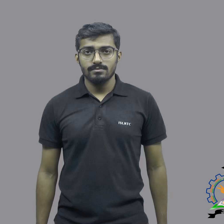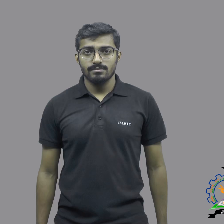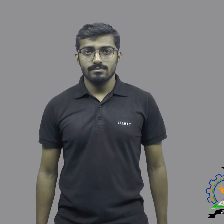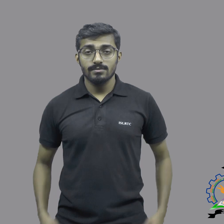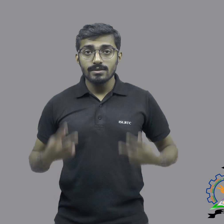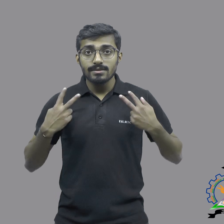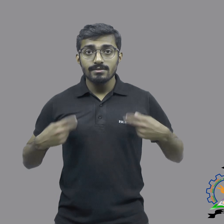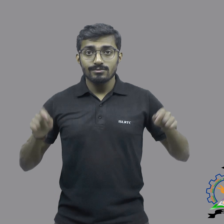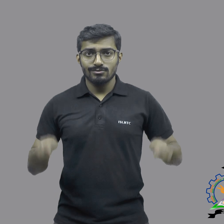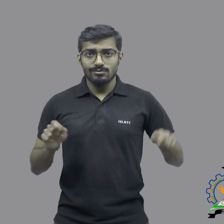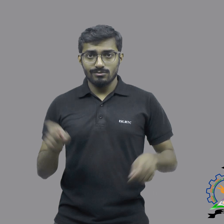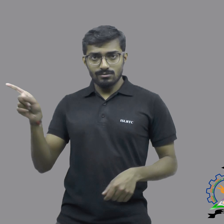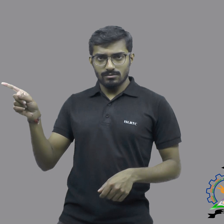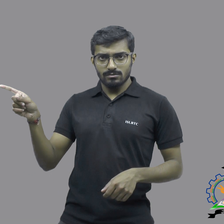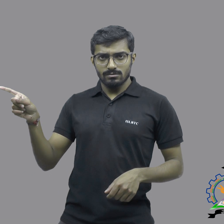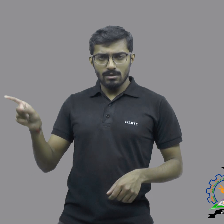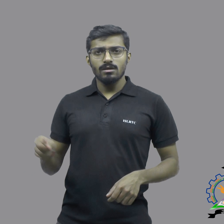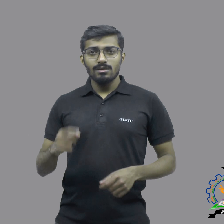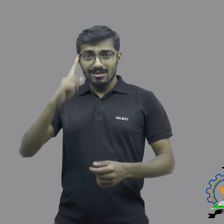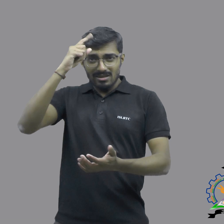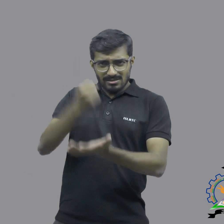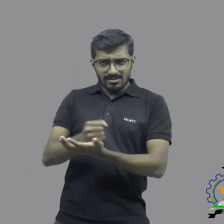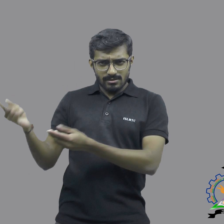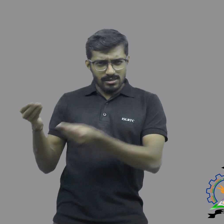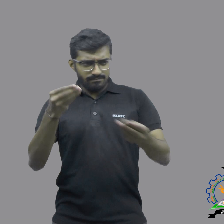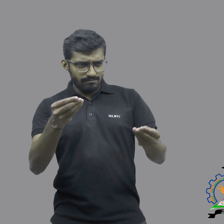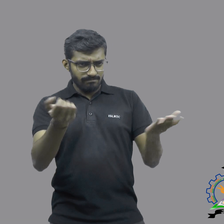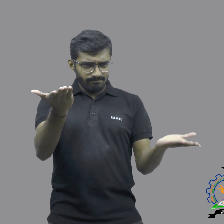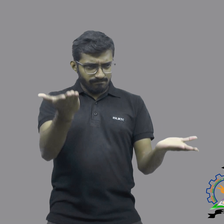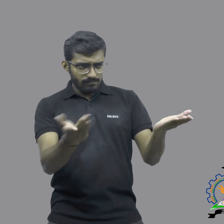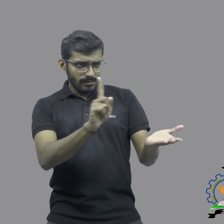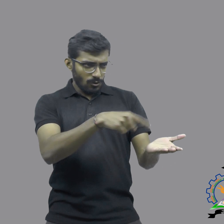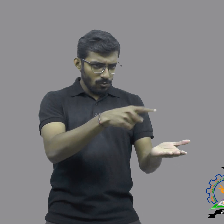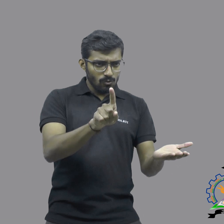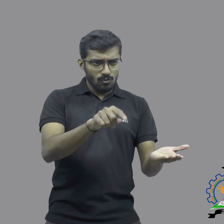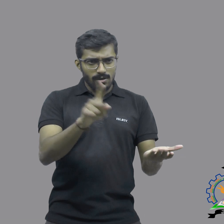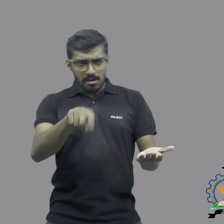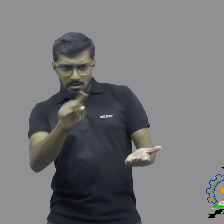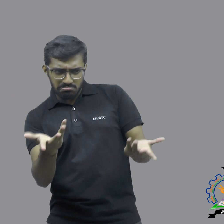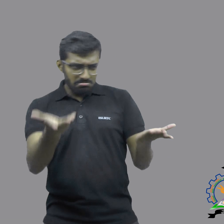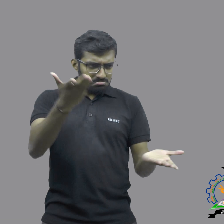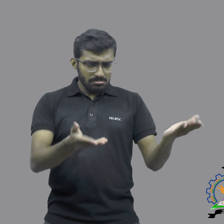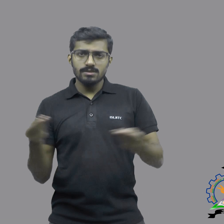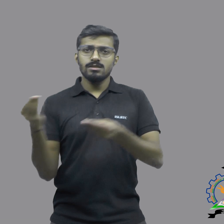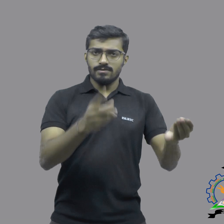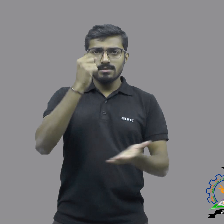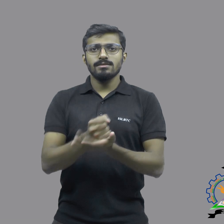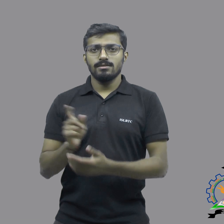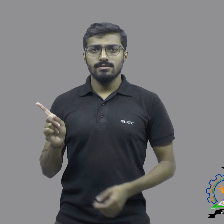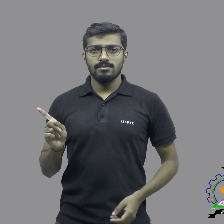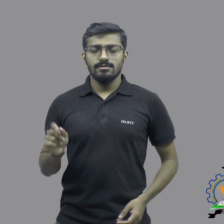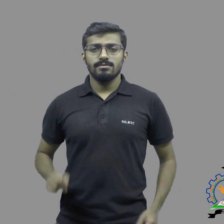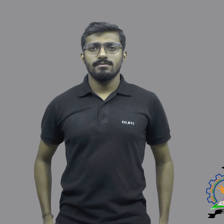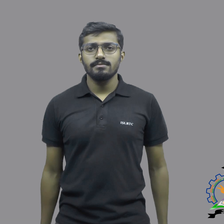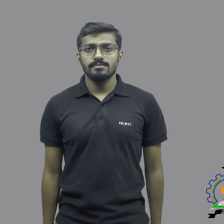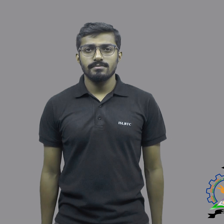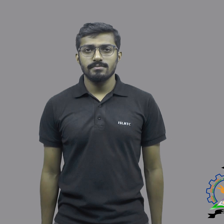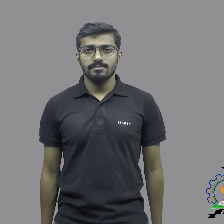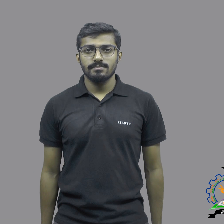Judgement